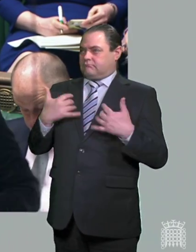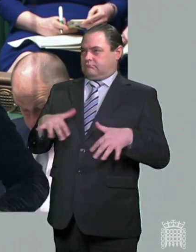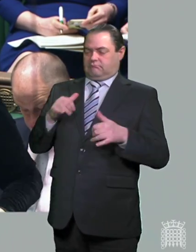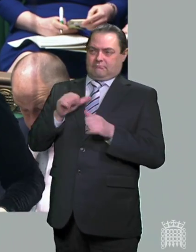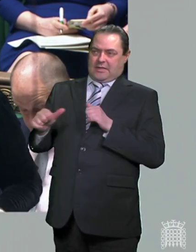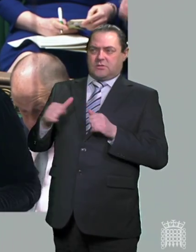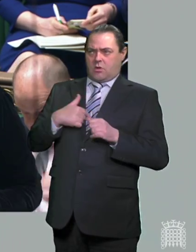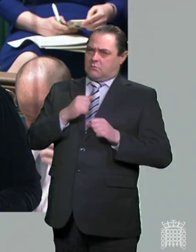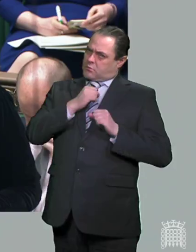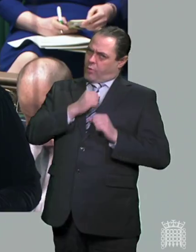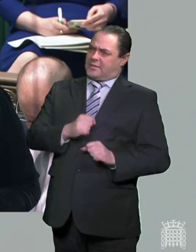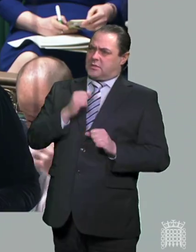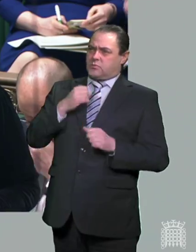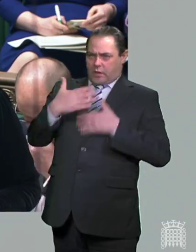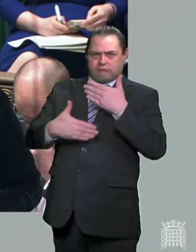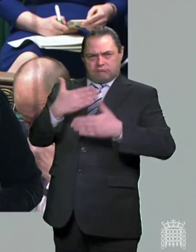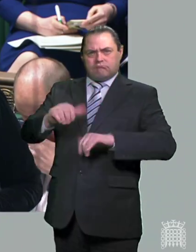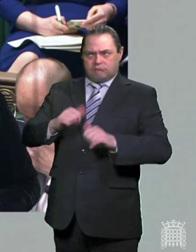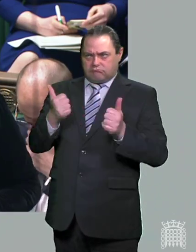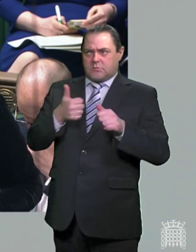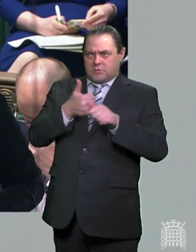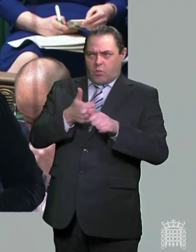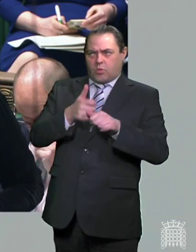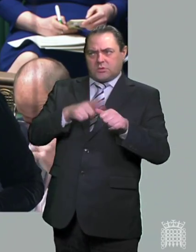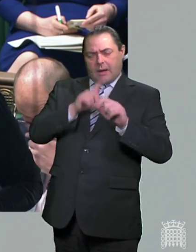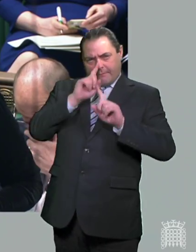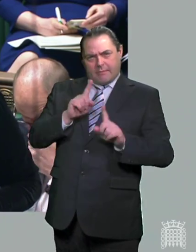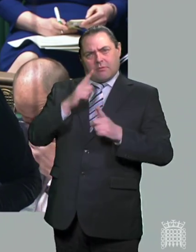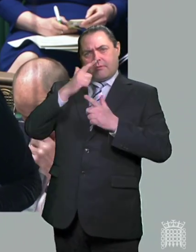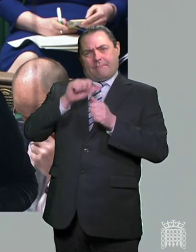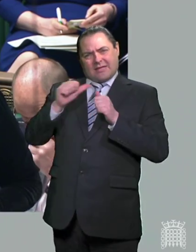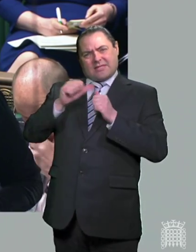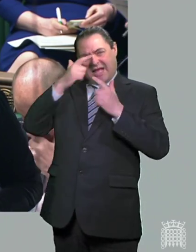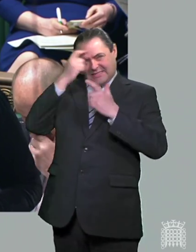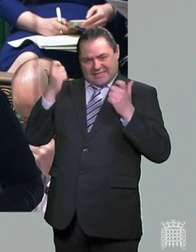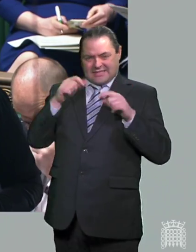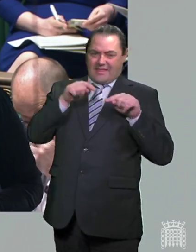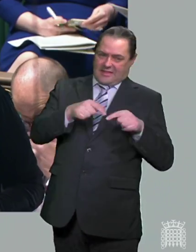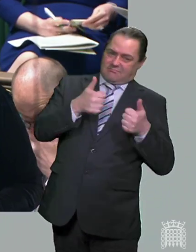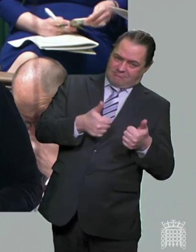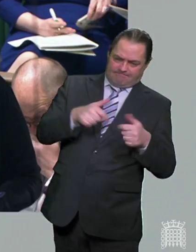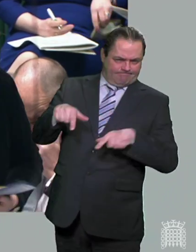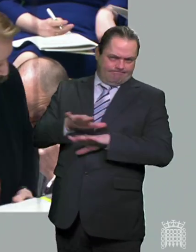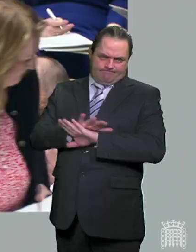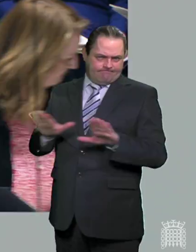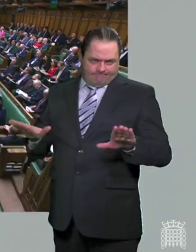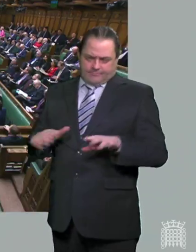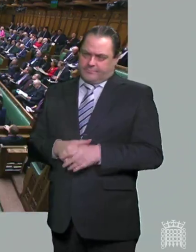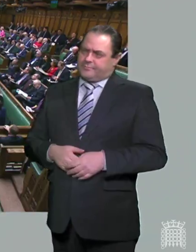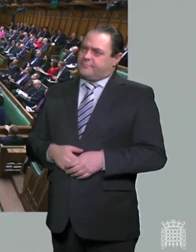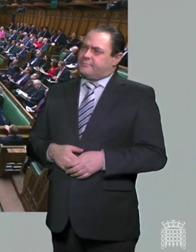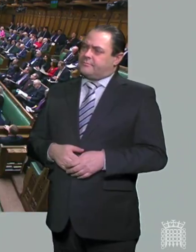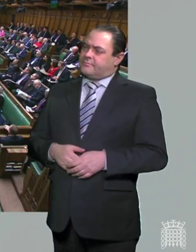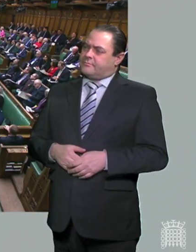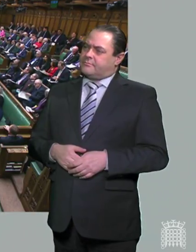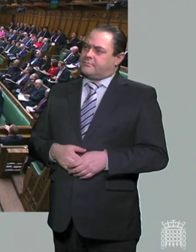This Government are committed to, and making good progress in, assisting young people to understand what is and is not acceptable.